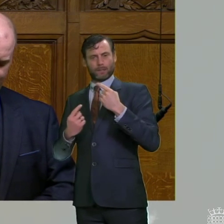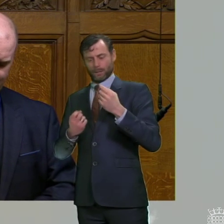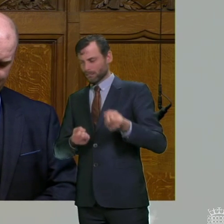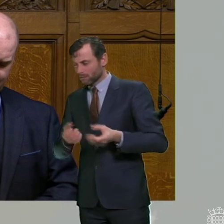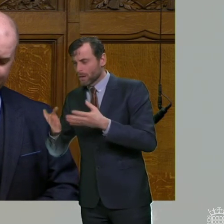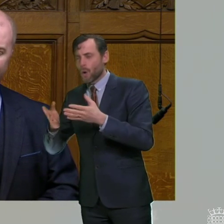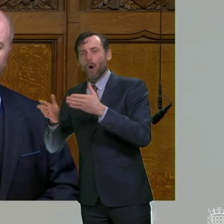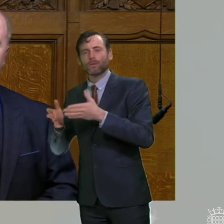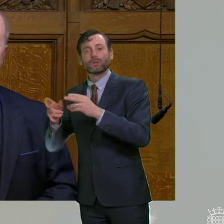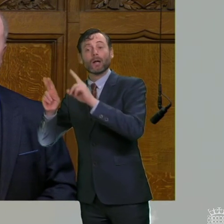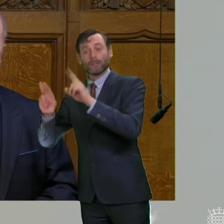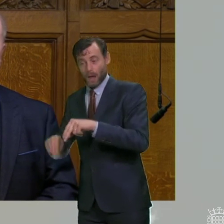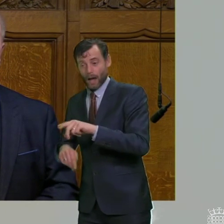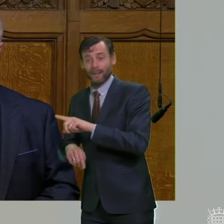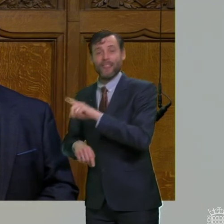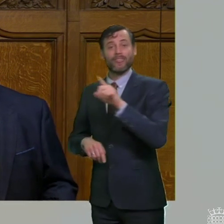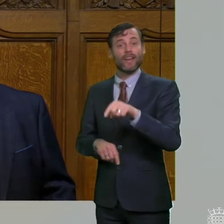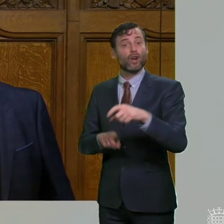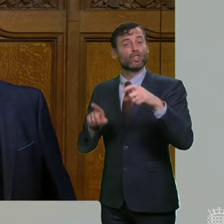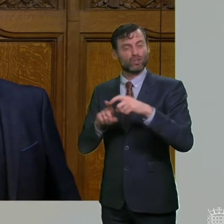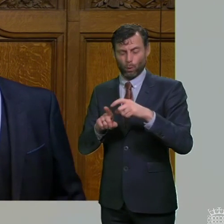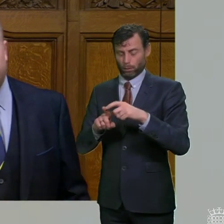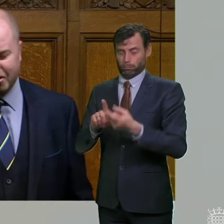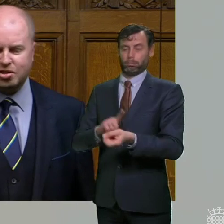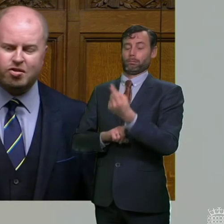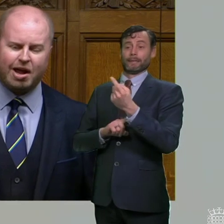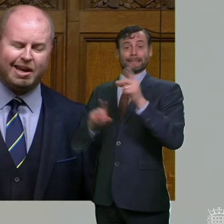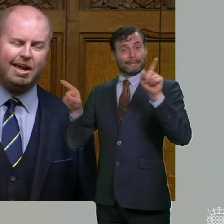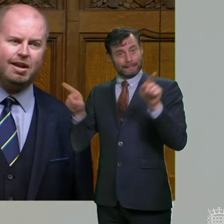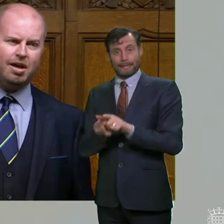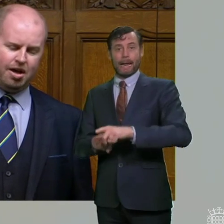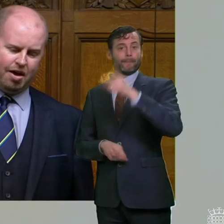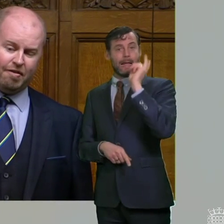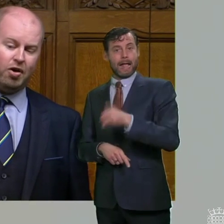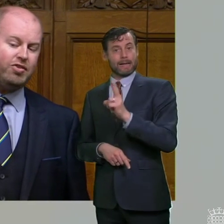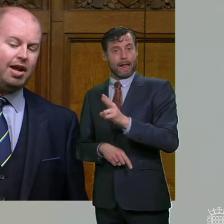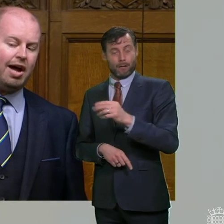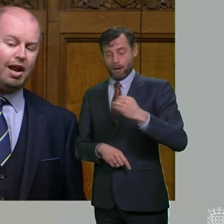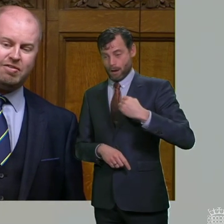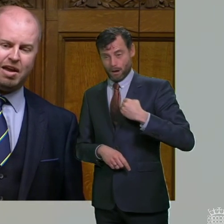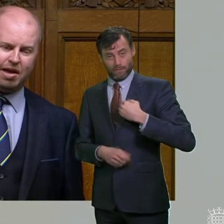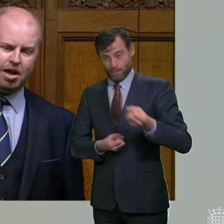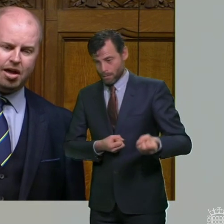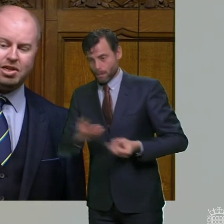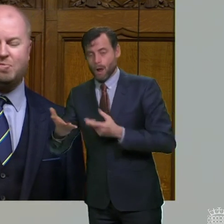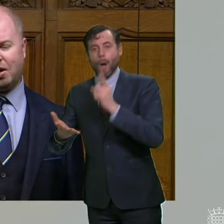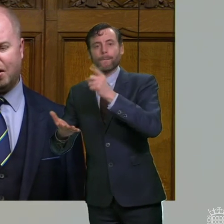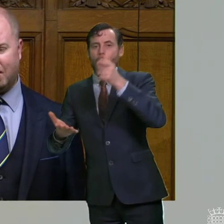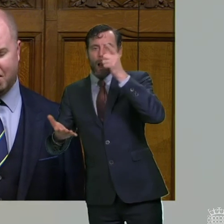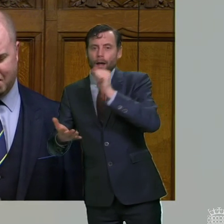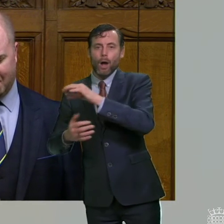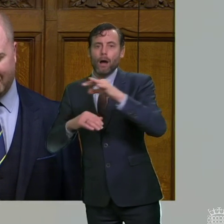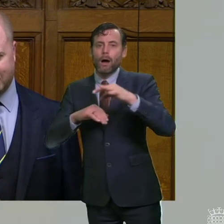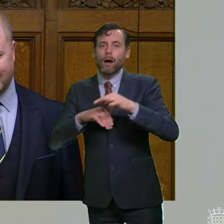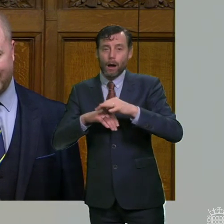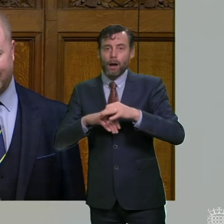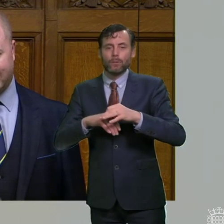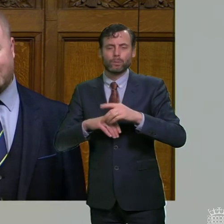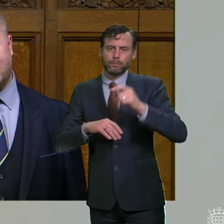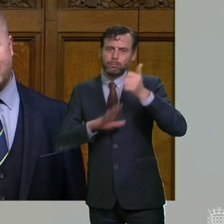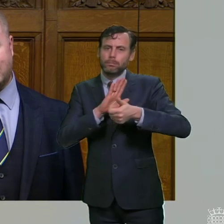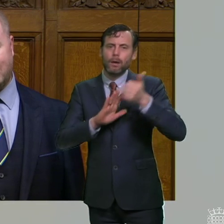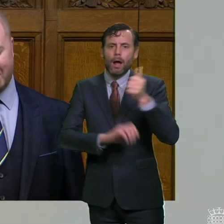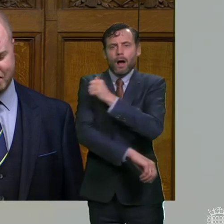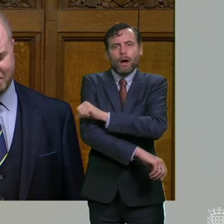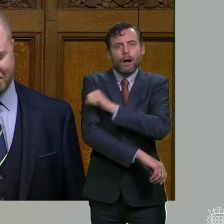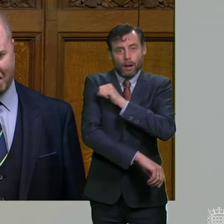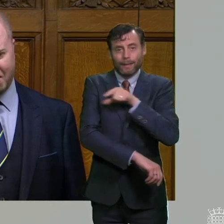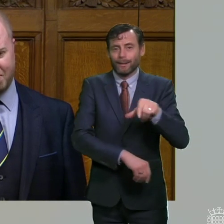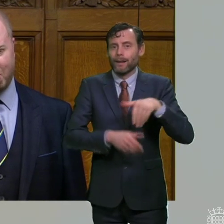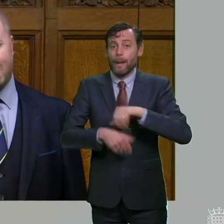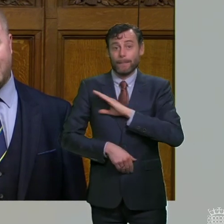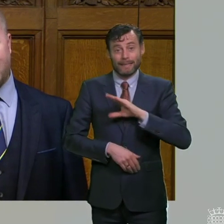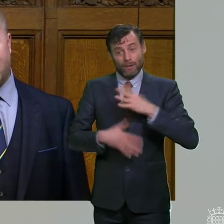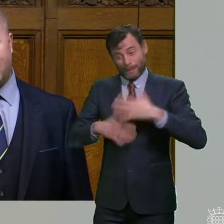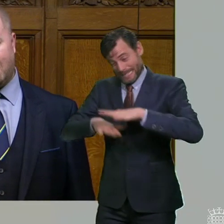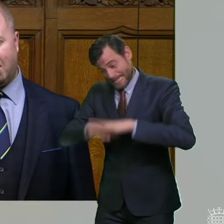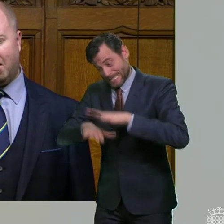Fortunately, her friend Michael was with her. He was a former soldier and thus trained in first aid and lifesaving, and despite Cara’s heart stopping for 20 minutes, he managed to save her life.